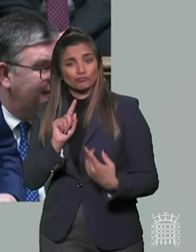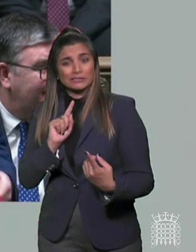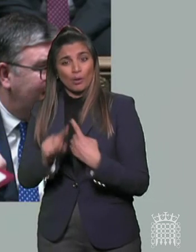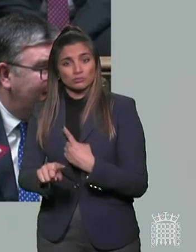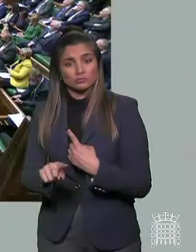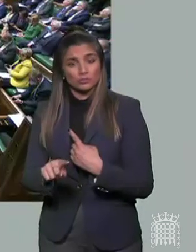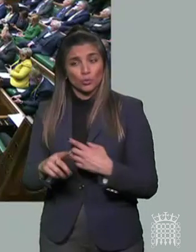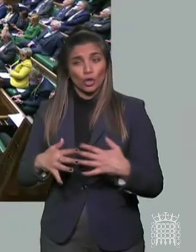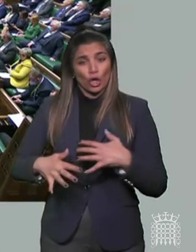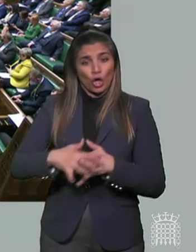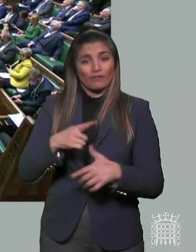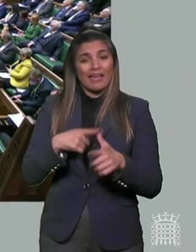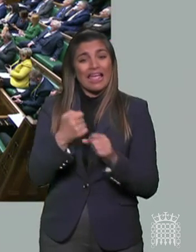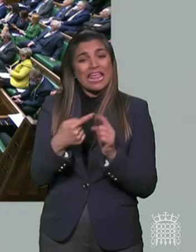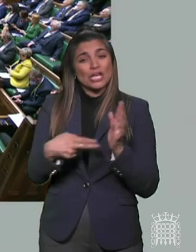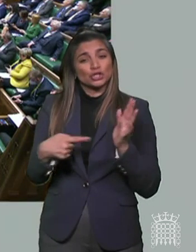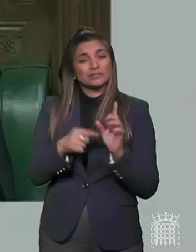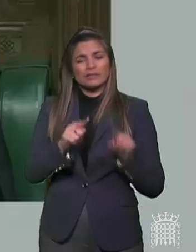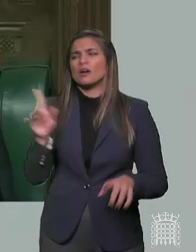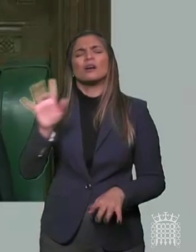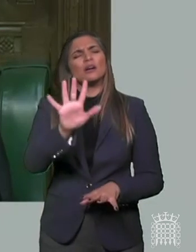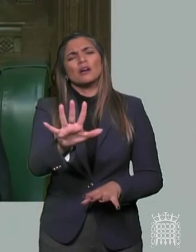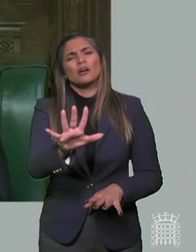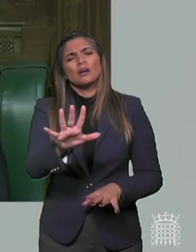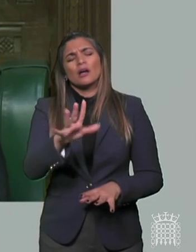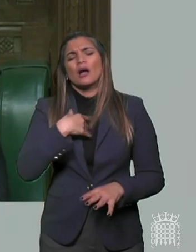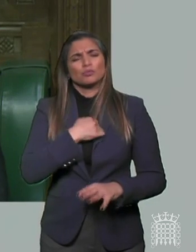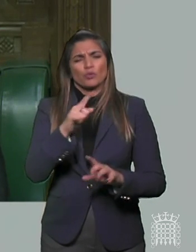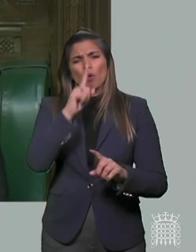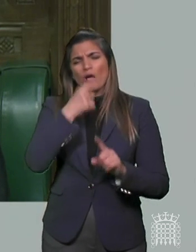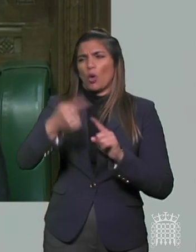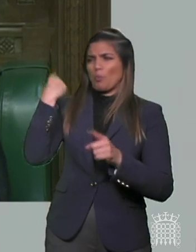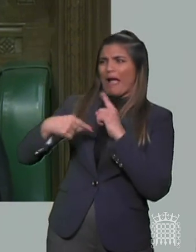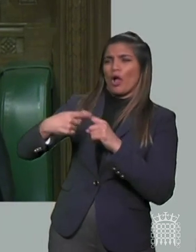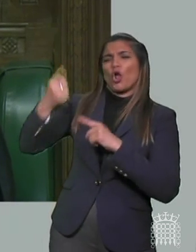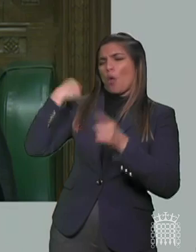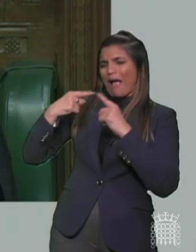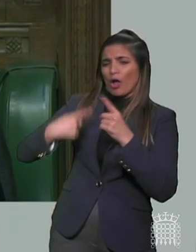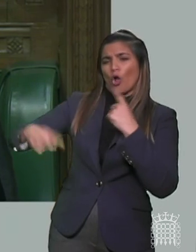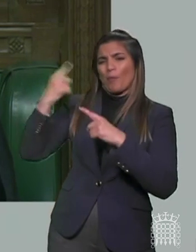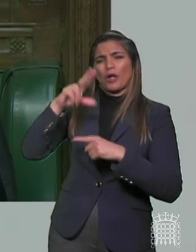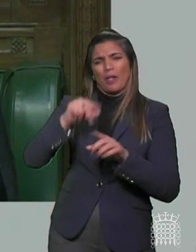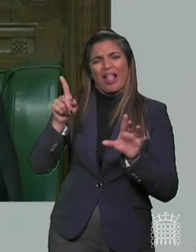Order. I hate to say it, but the Deputy Prime Minister cannot keep going back 12 years as a defensive mechanism.